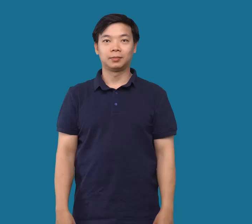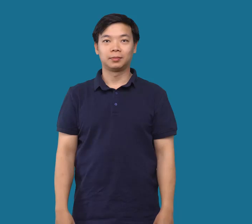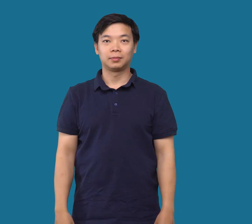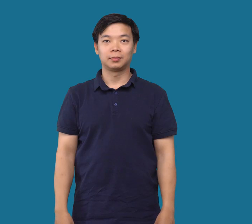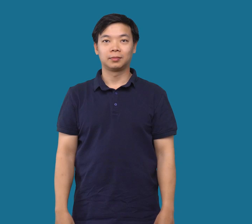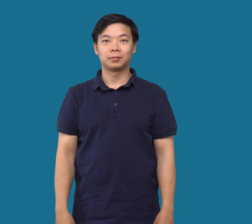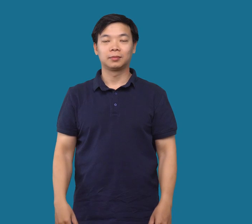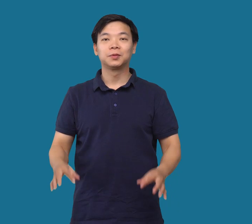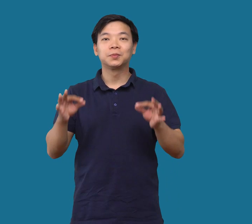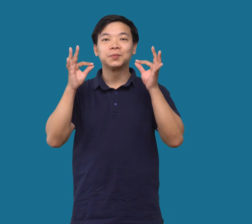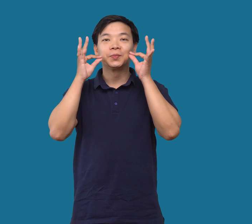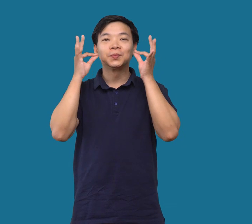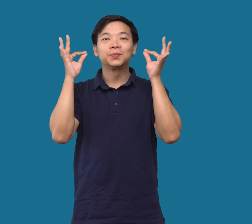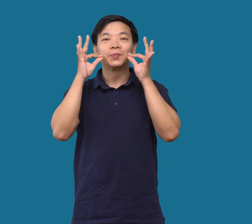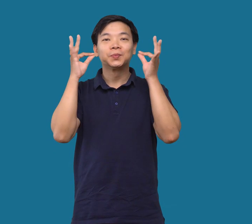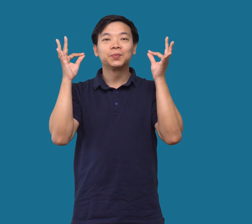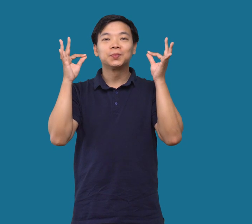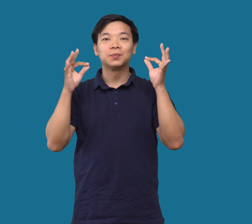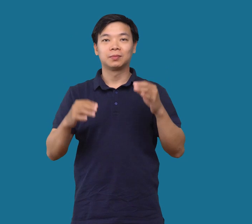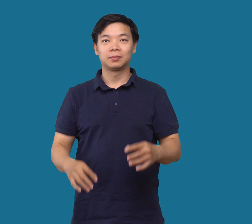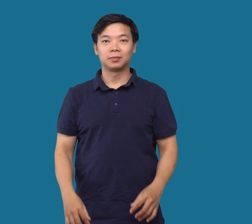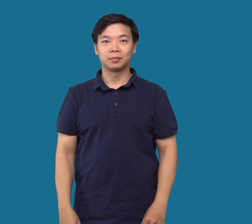con mèo